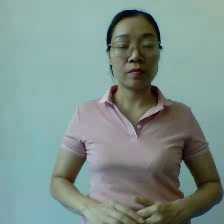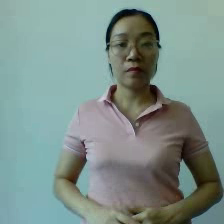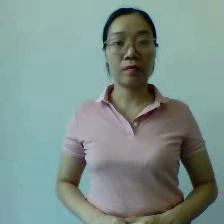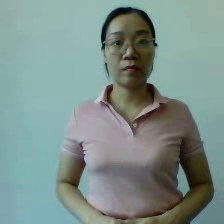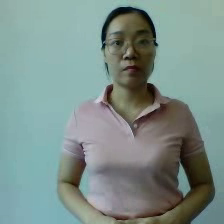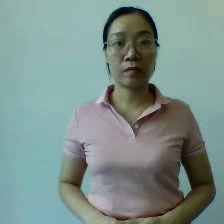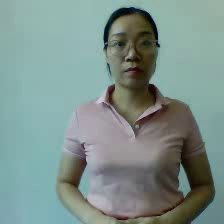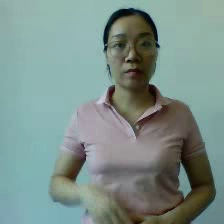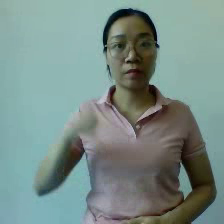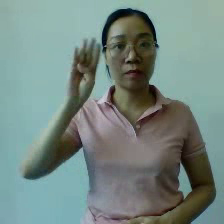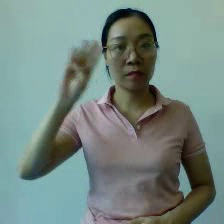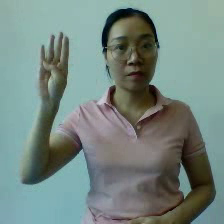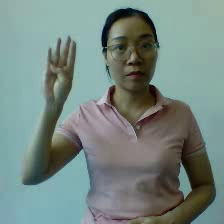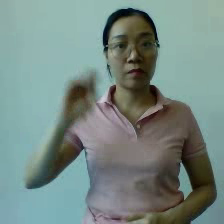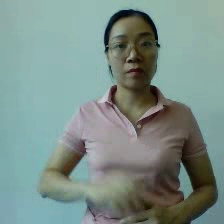Chào